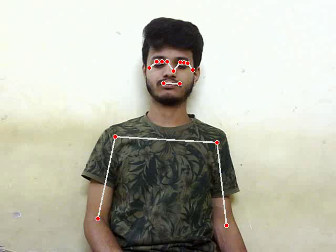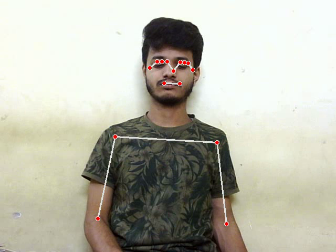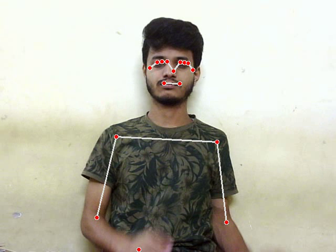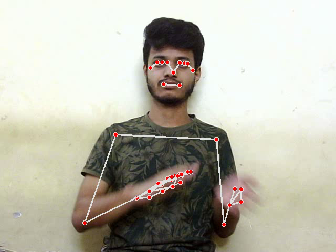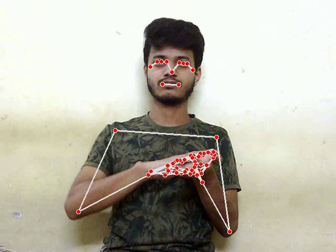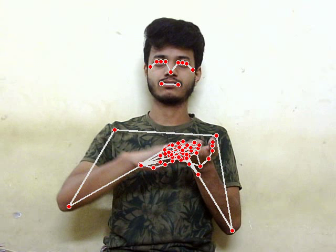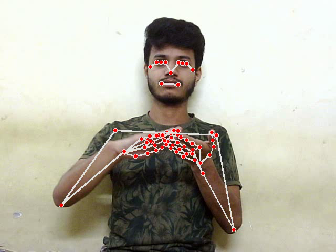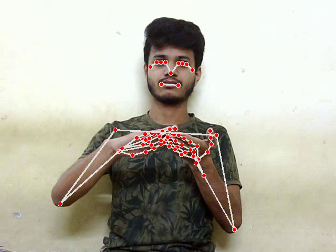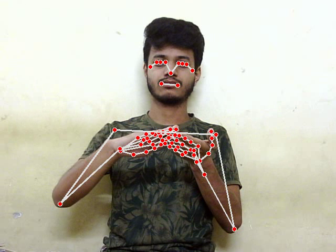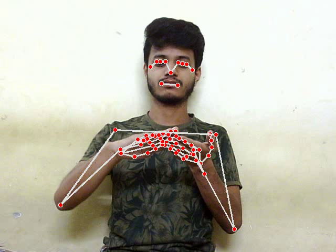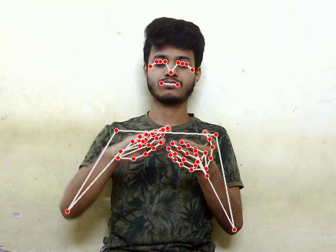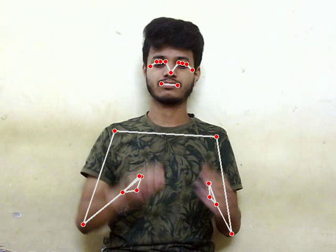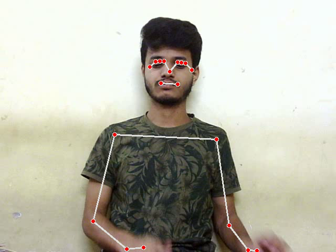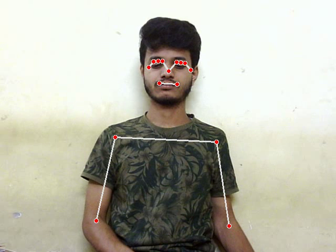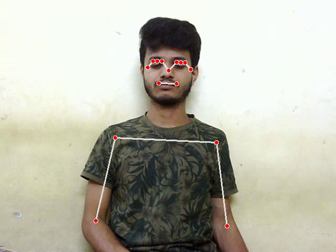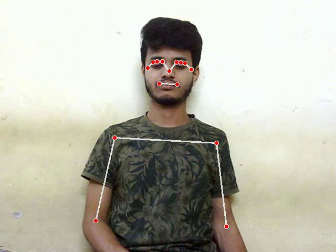nice